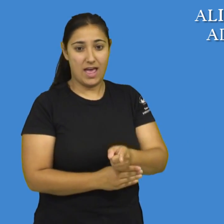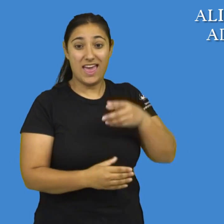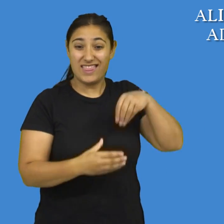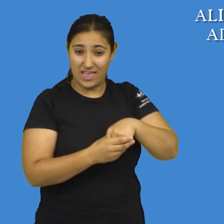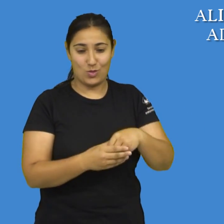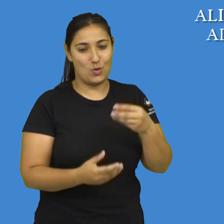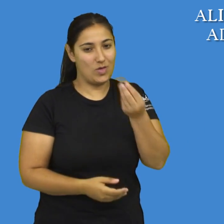dentro